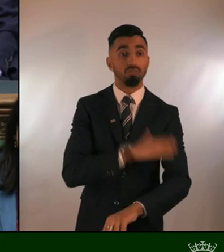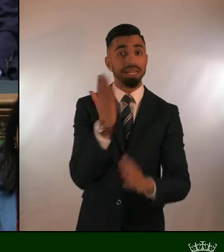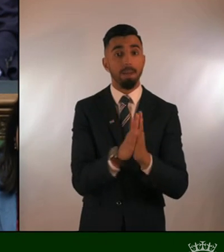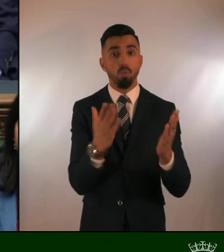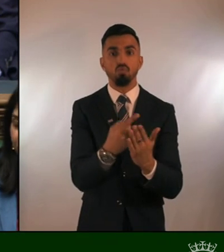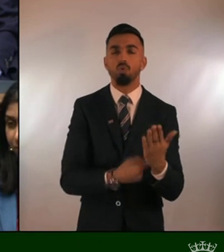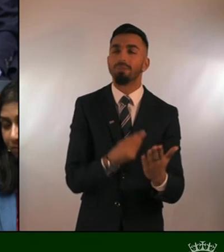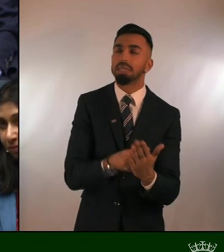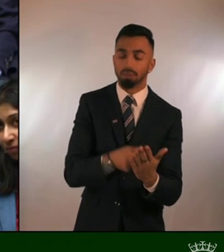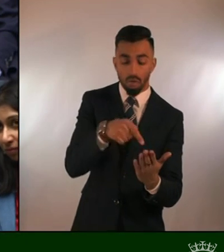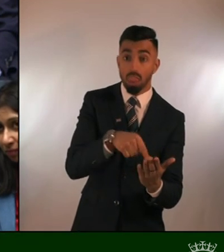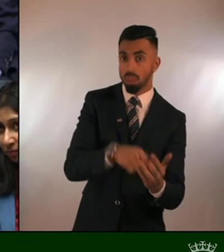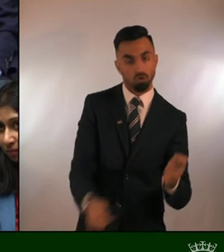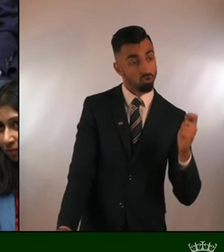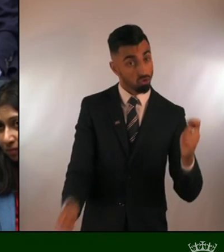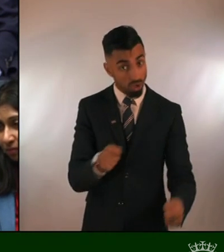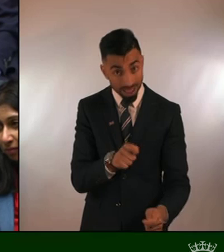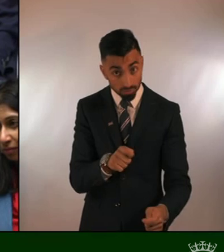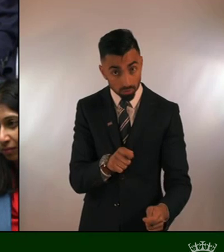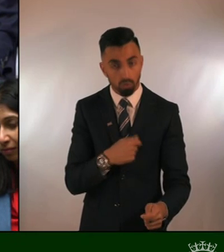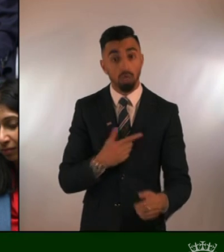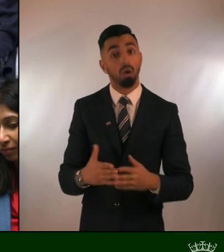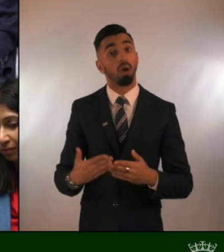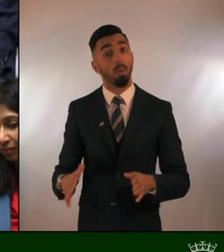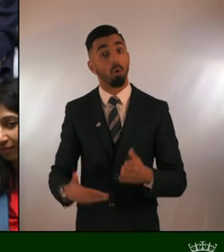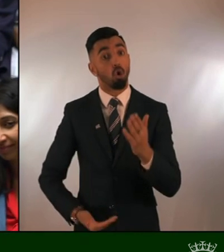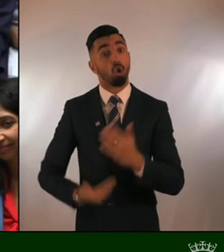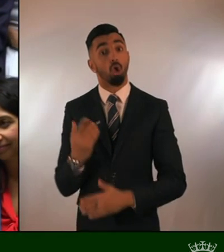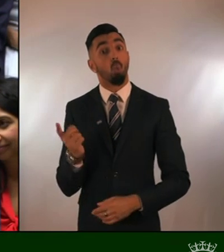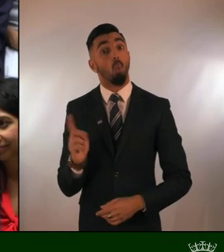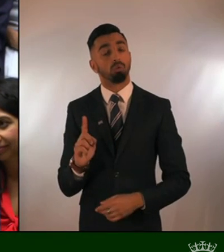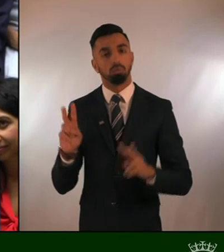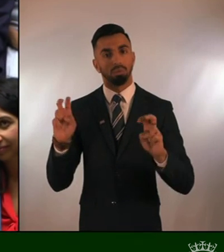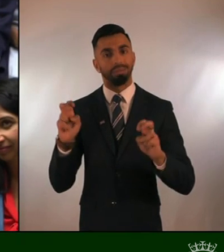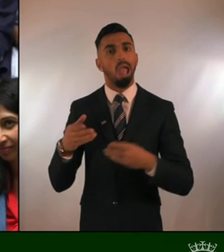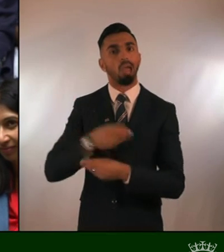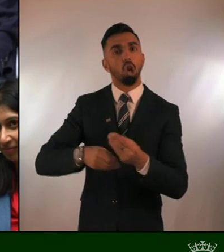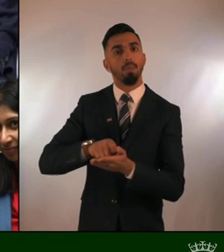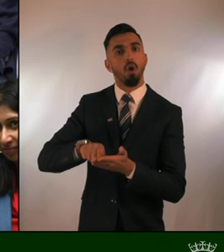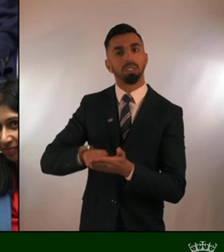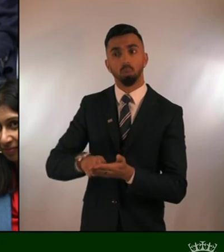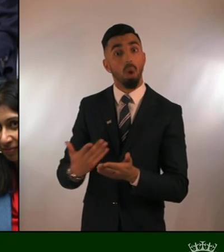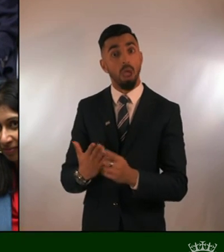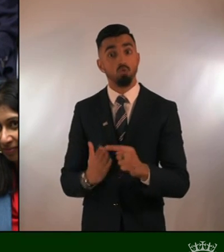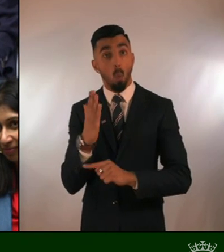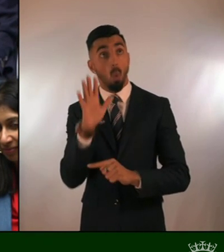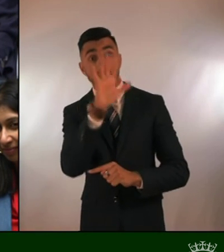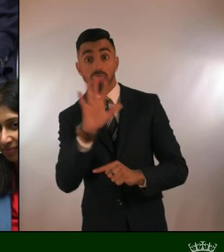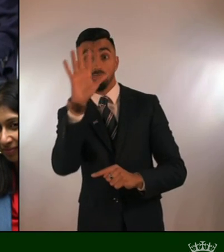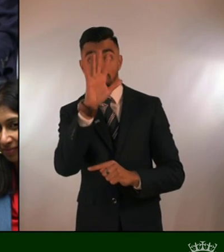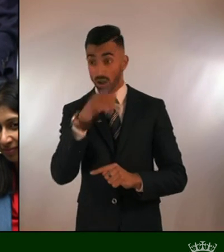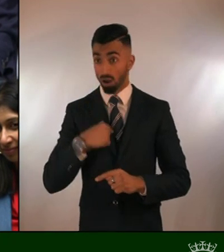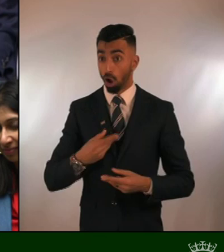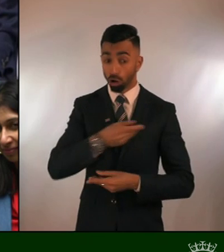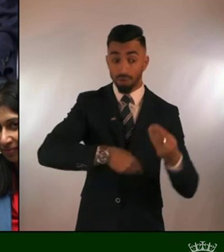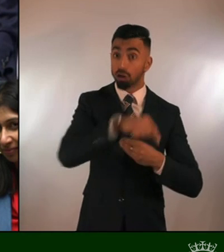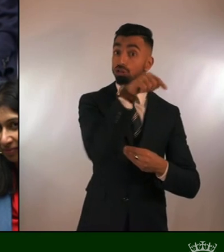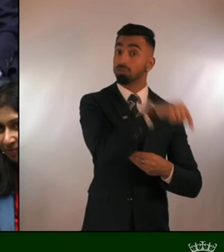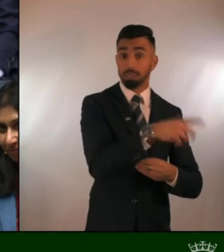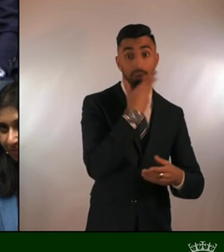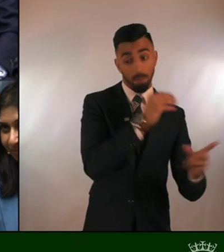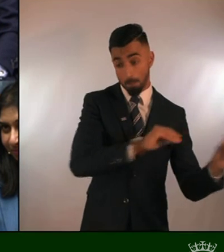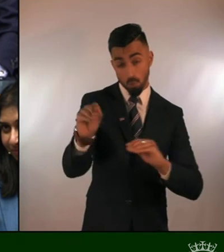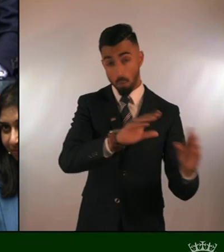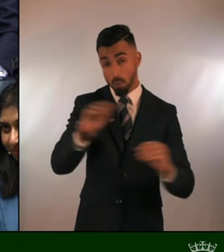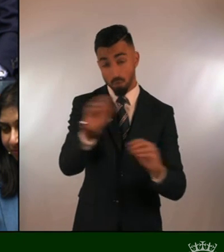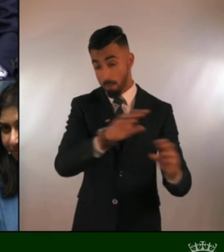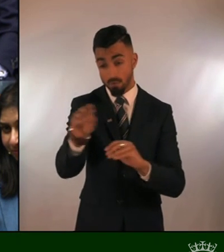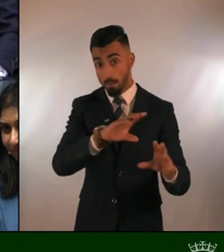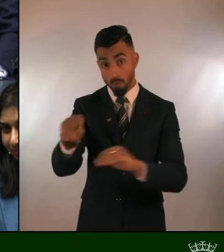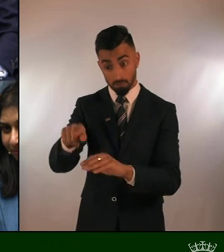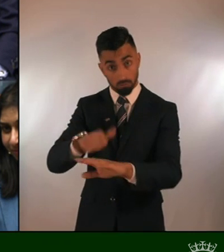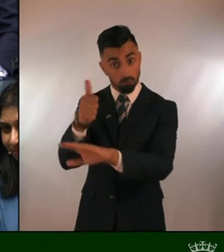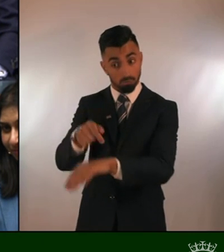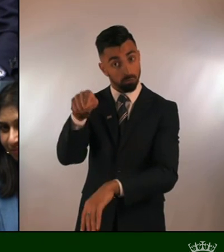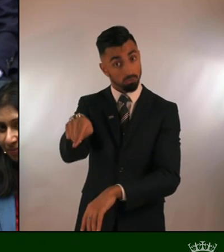I can announce today that we are also opening a new economic campus in the north, with over 750 staff from the Treasury and the Departments for Business, Local Government and Trade.